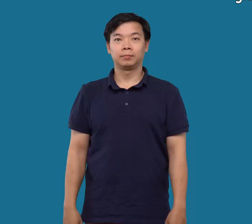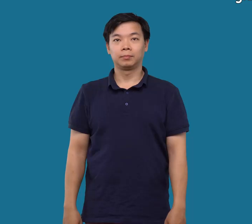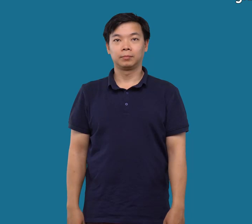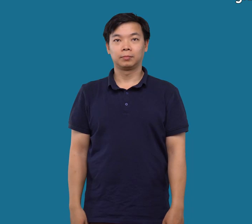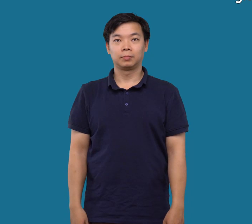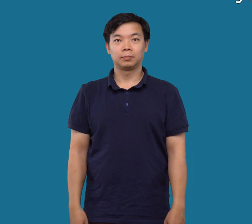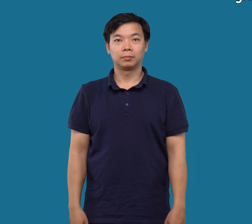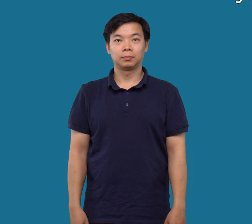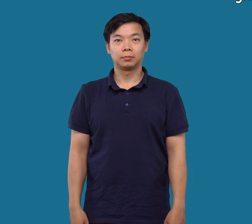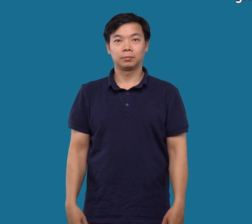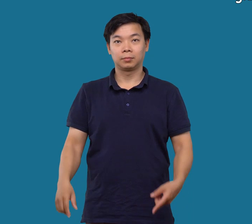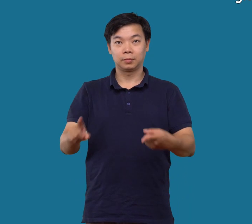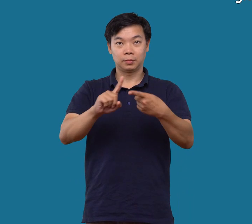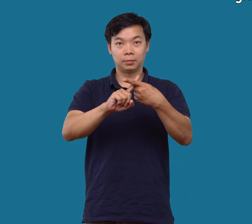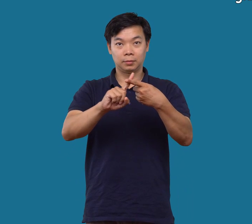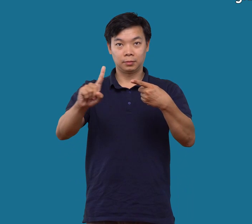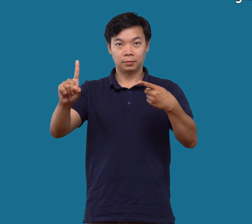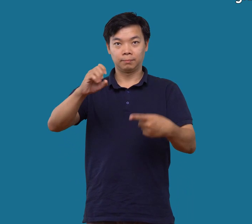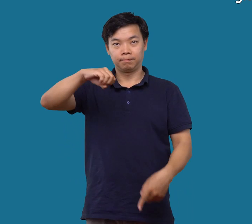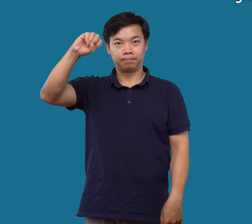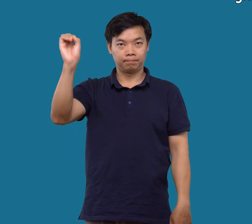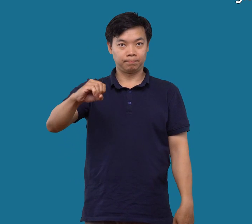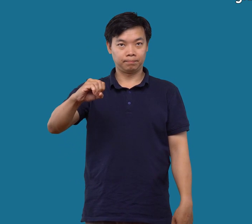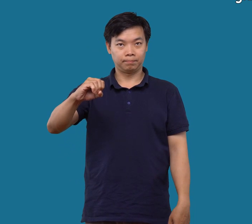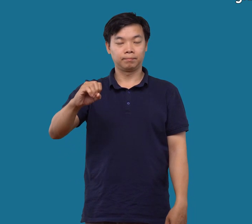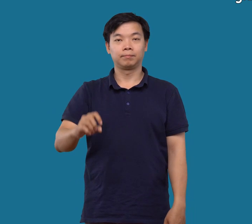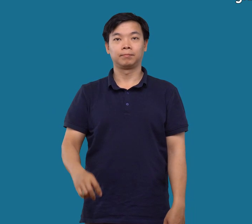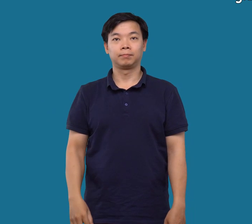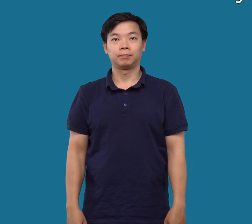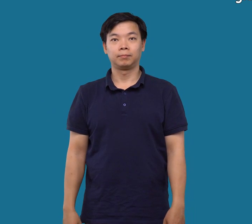giá trị phần trăm